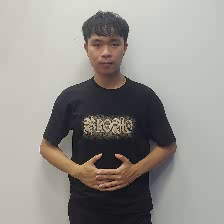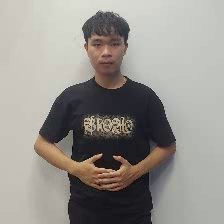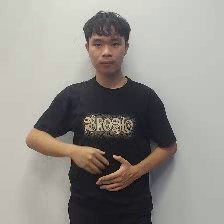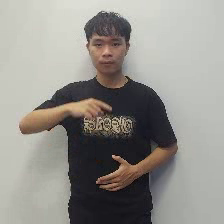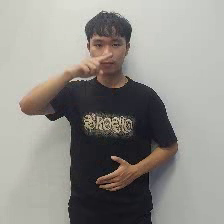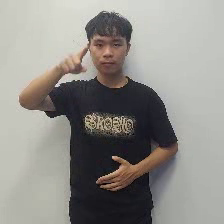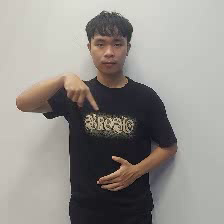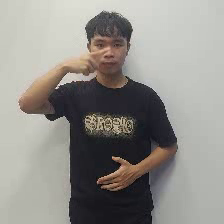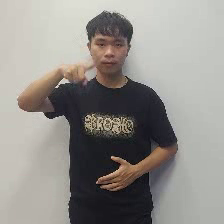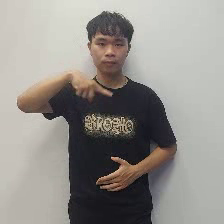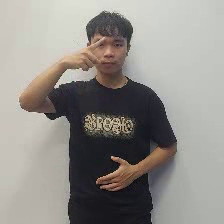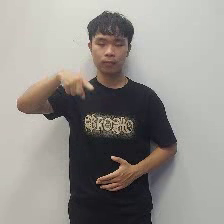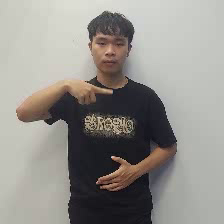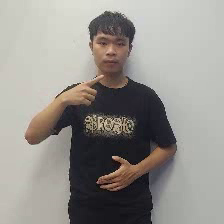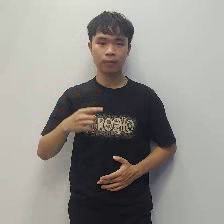Nói